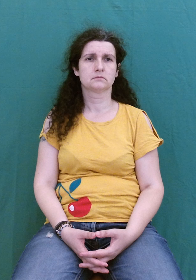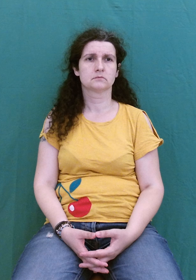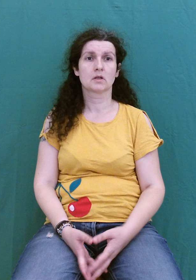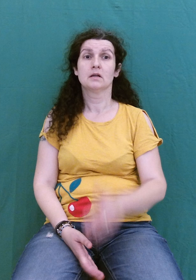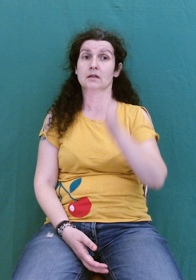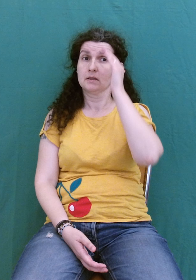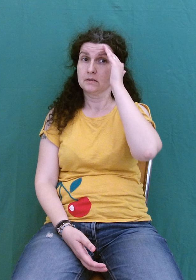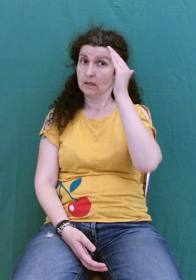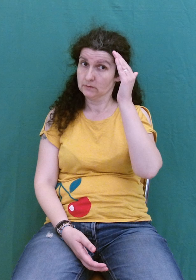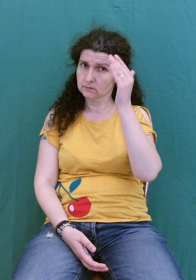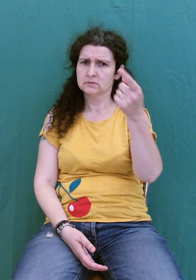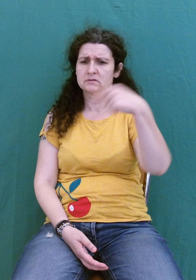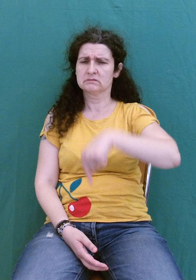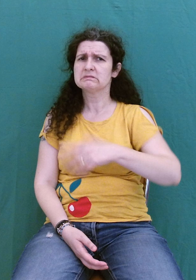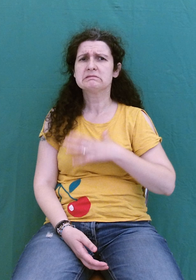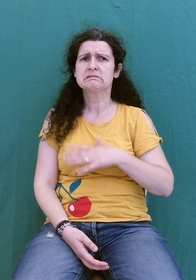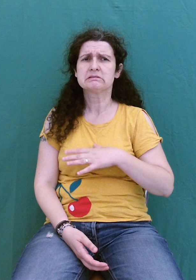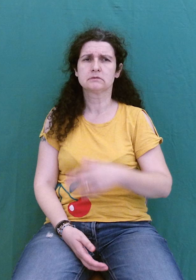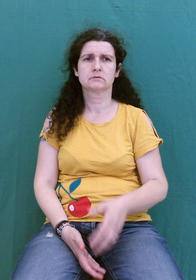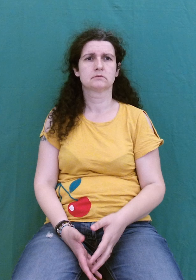ΚΑΛΗΜΕΡΑ ΕΣΥ ΕΡΧΟΜΑΙ ΕΜΕΝΑ ΘΕΛΩ ΤΙ